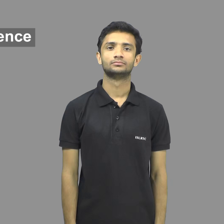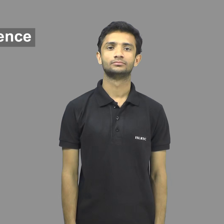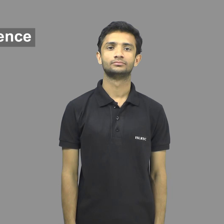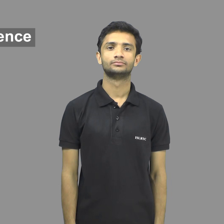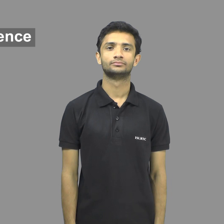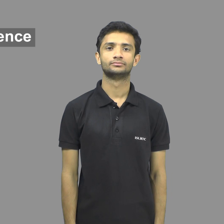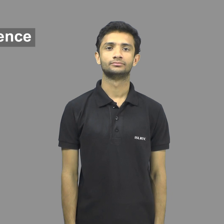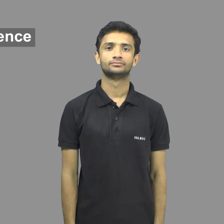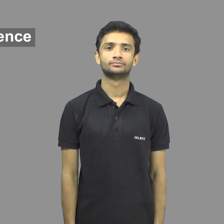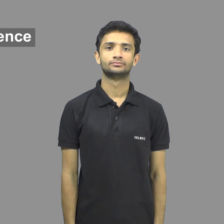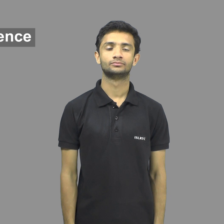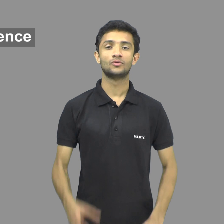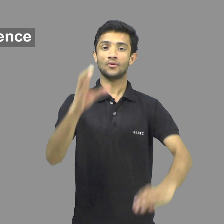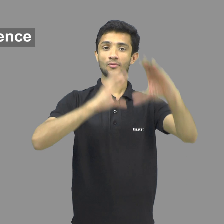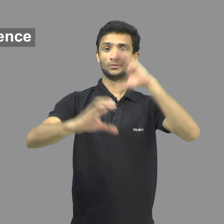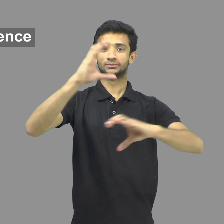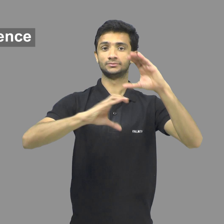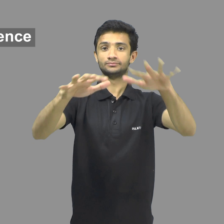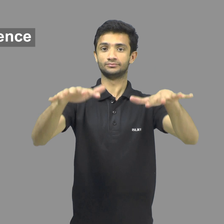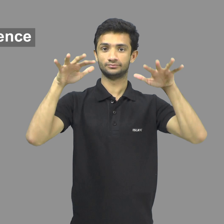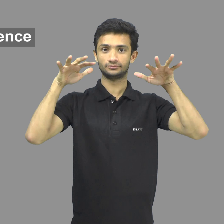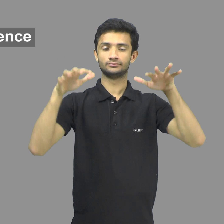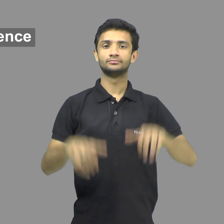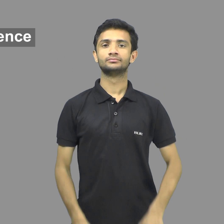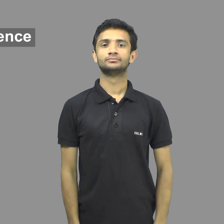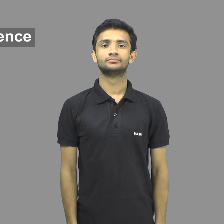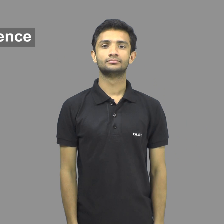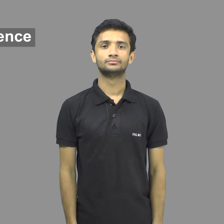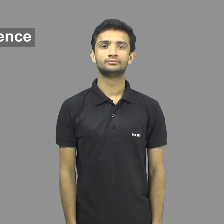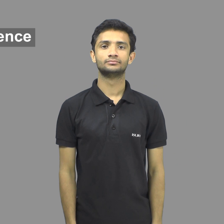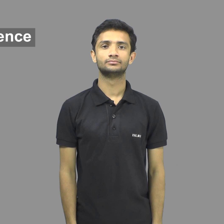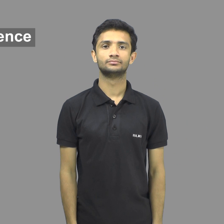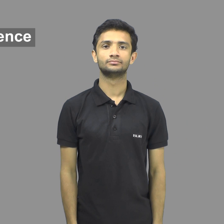Conference